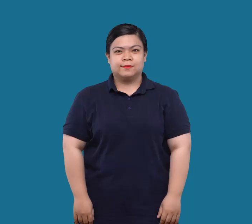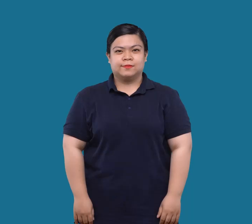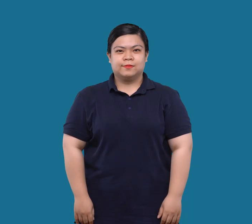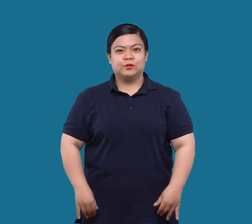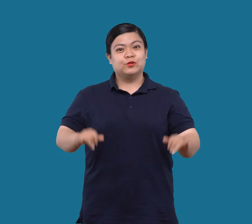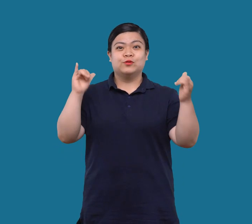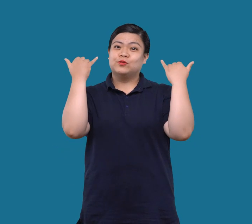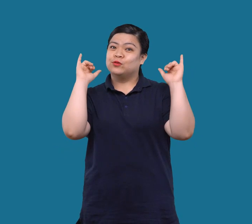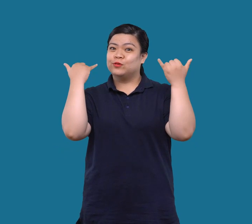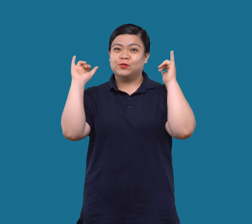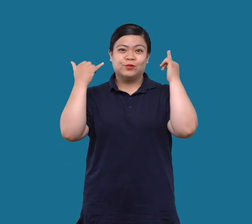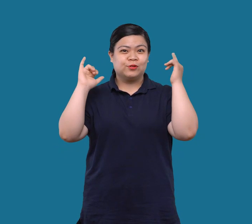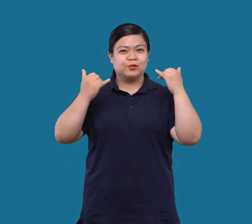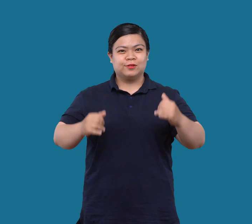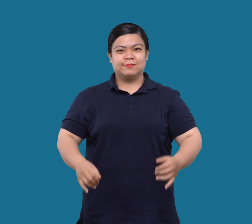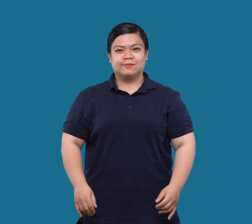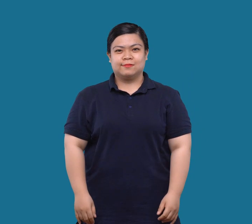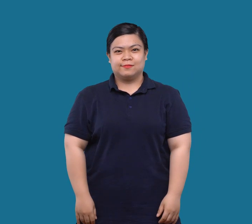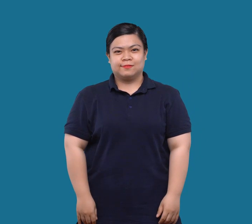chơi